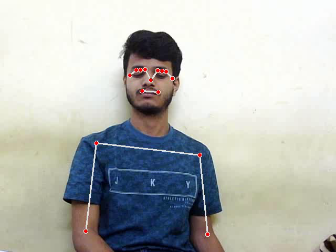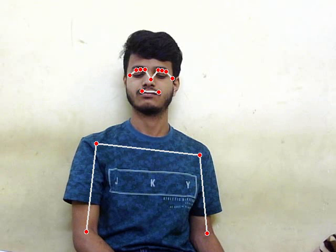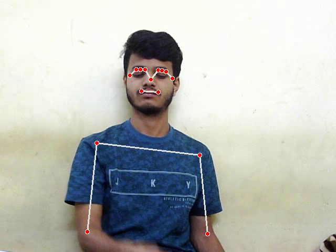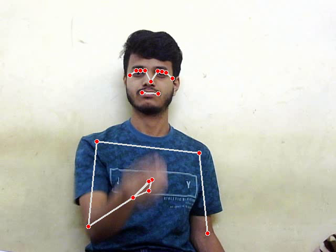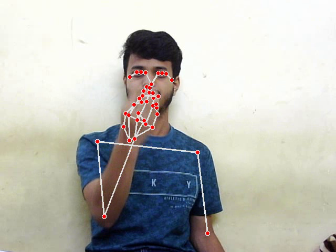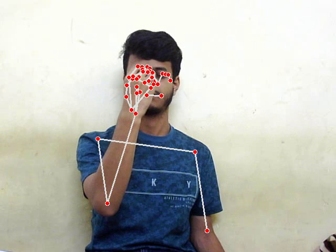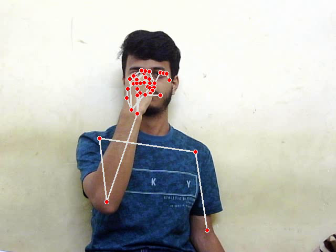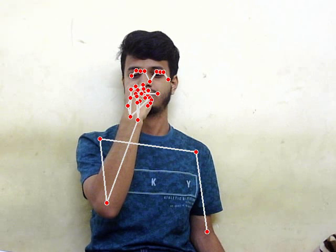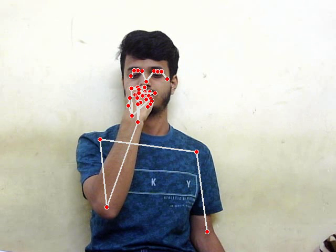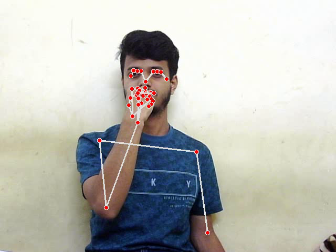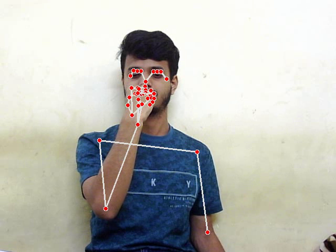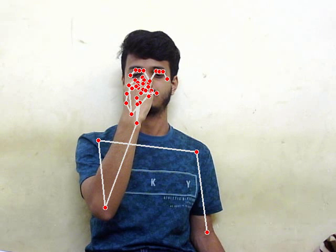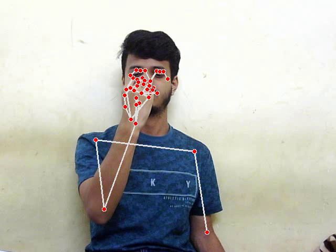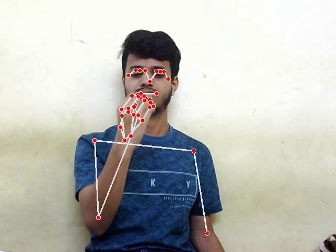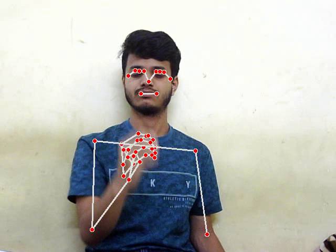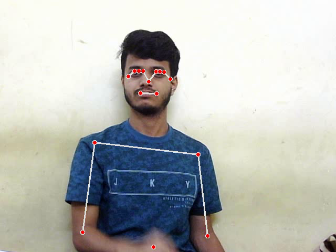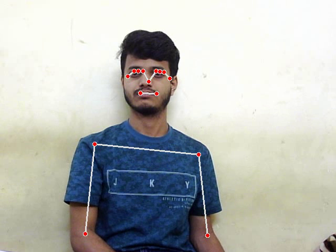eat